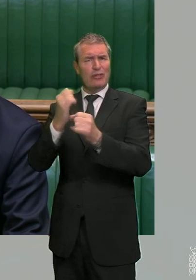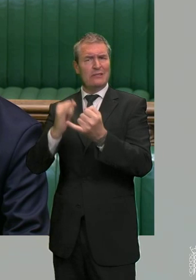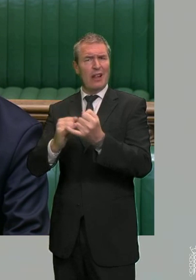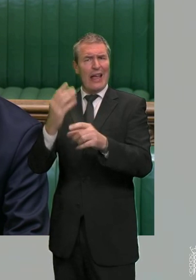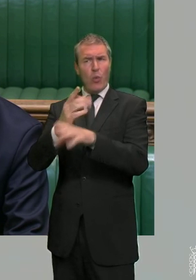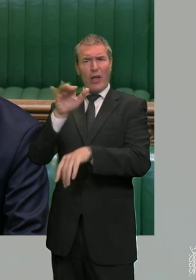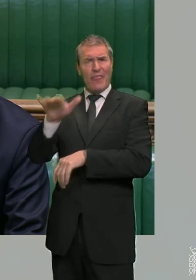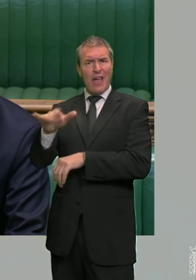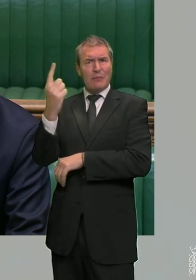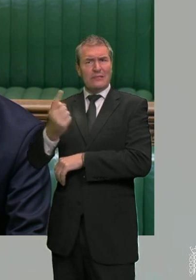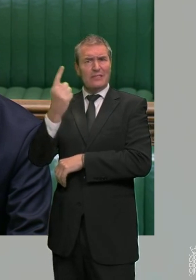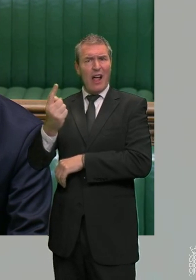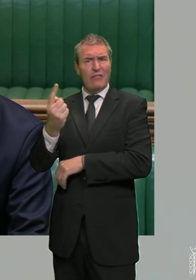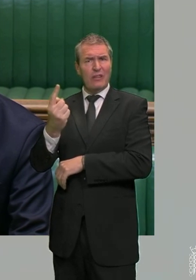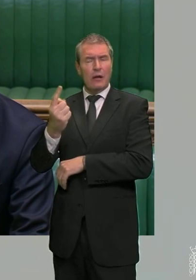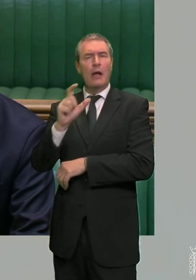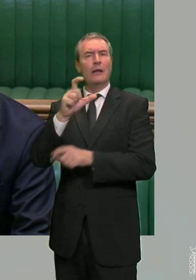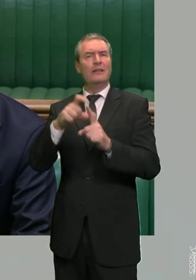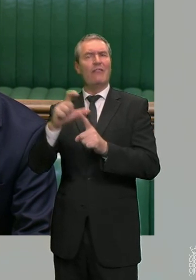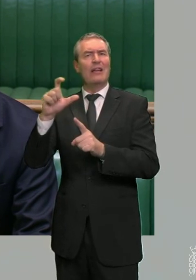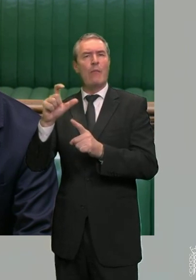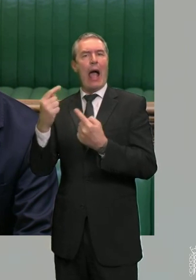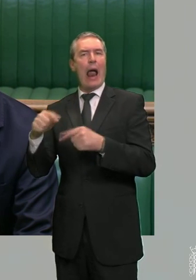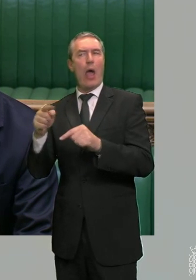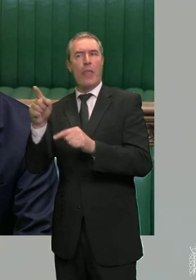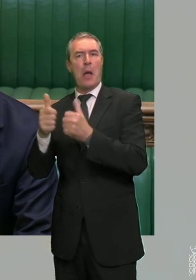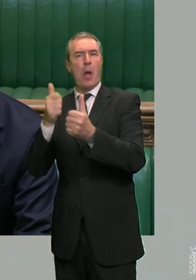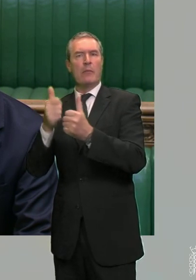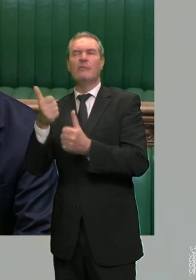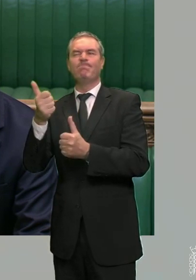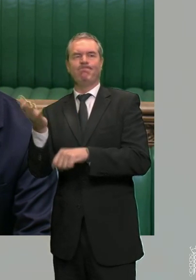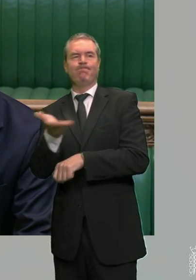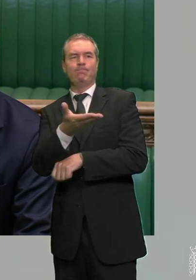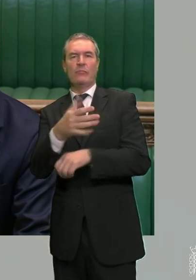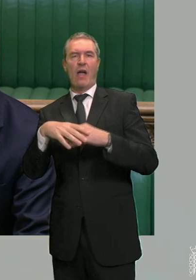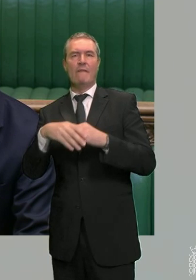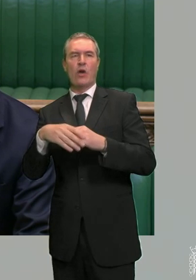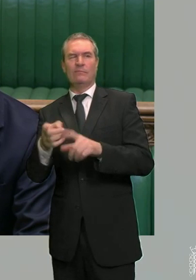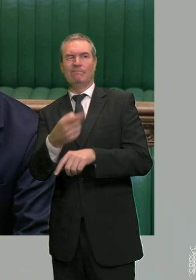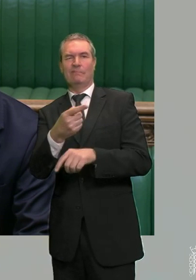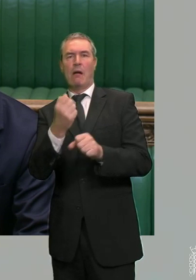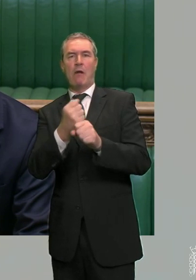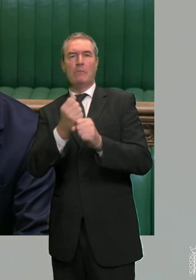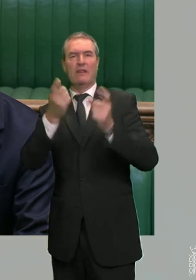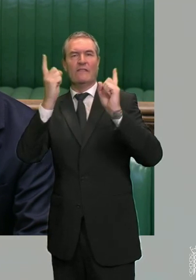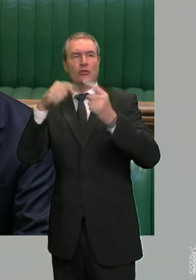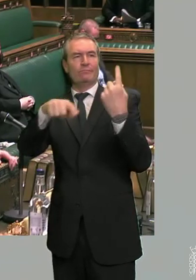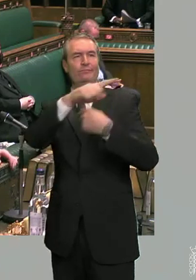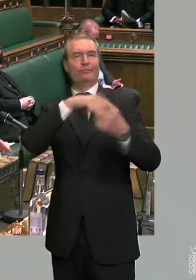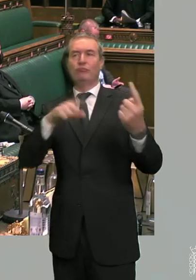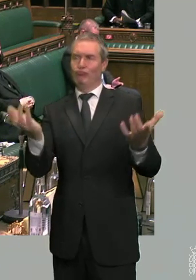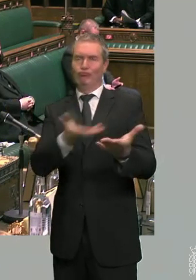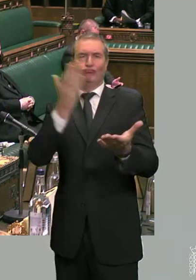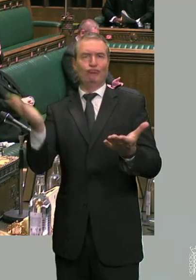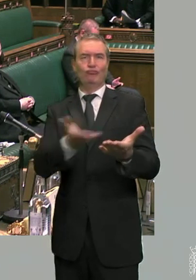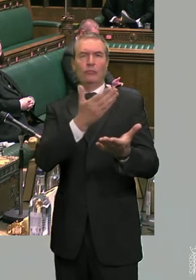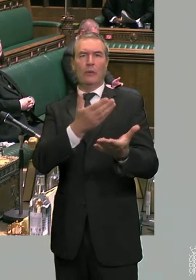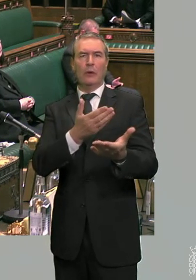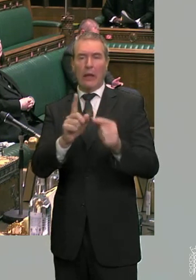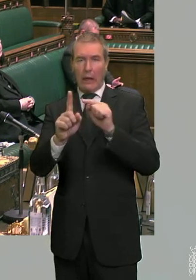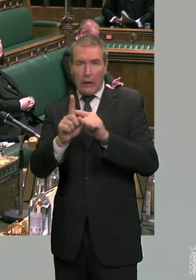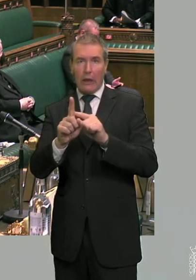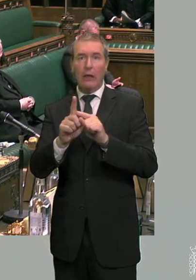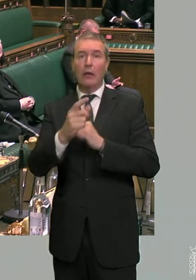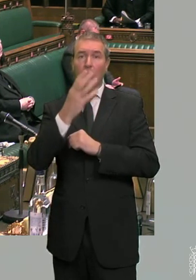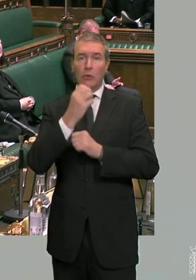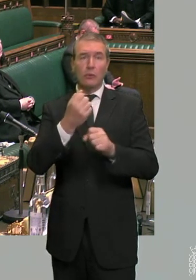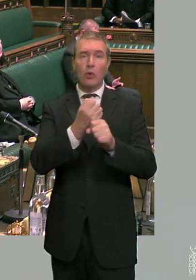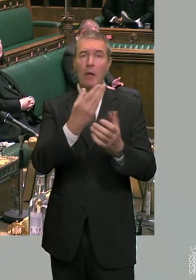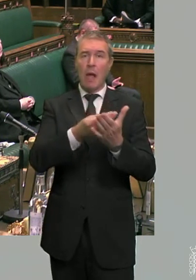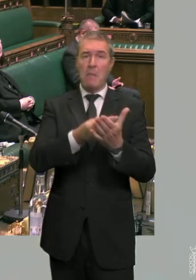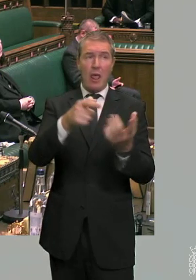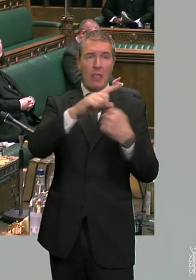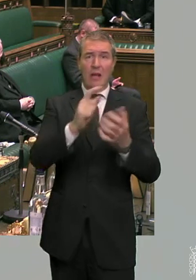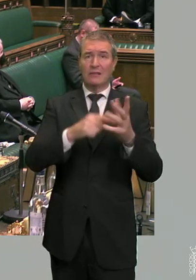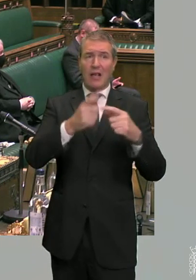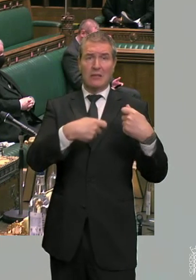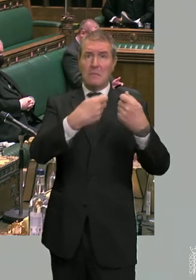The next thing we know, Cameron arranged access for Greensill to Cabinet Ministers, Ministers and senior officials, and he lobbied for taxpayers’ money on behalf of Greensill Capital.